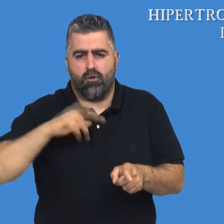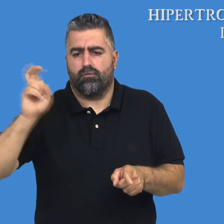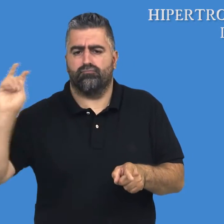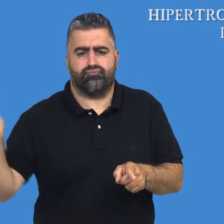otro